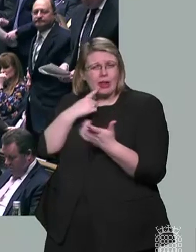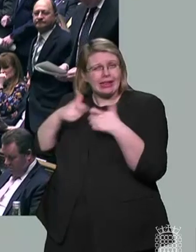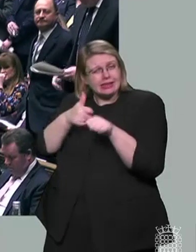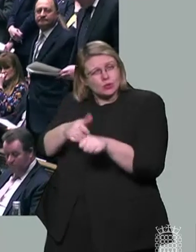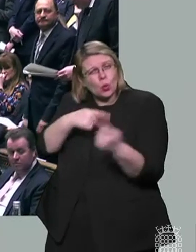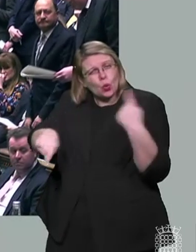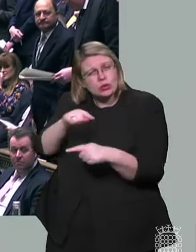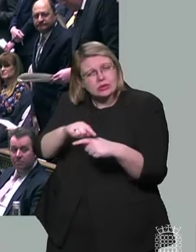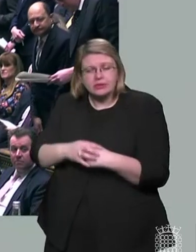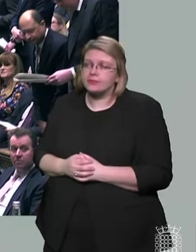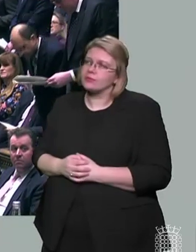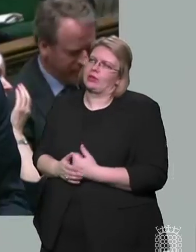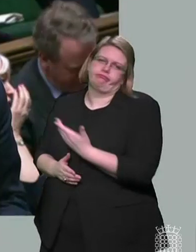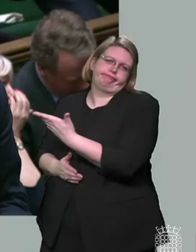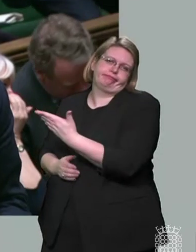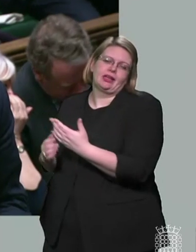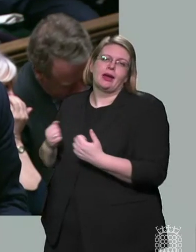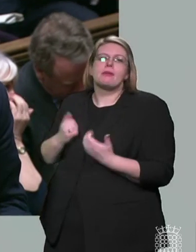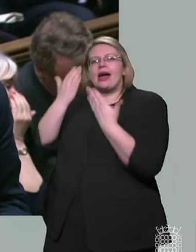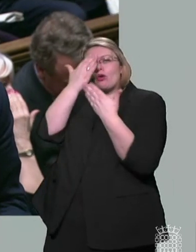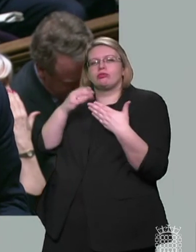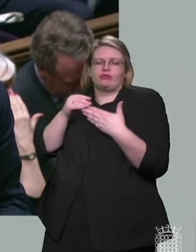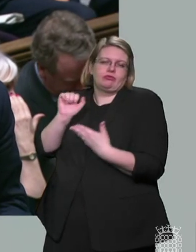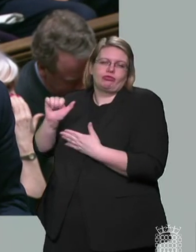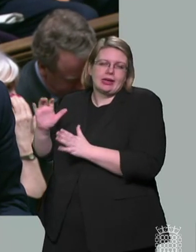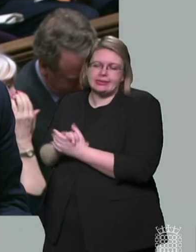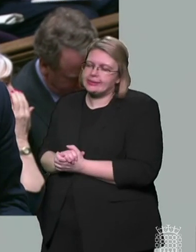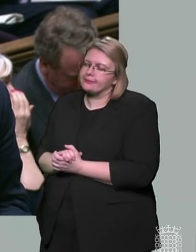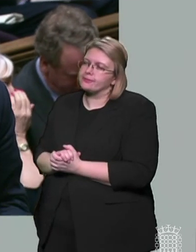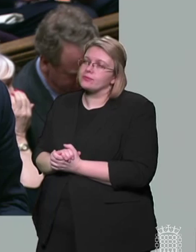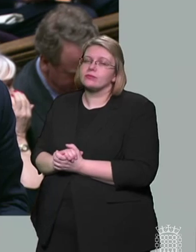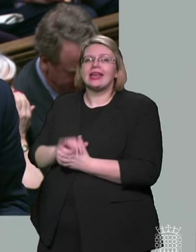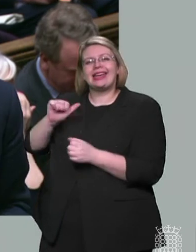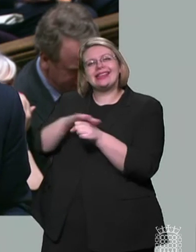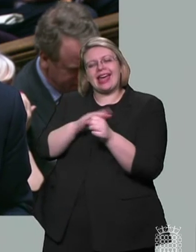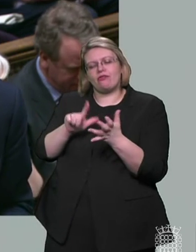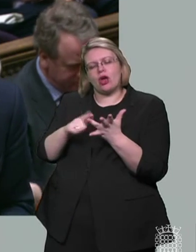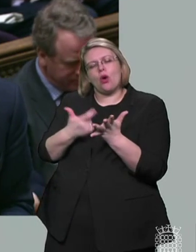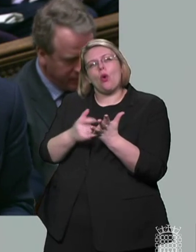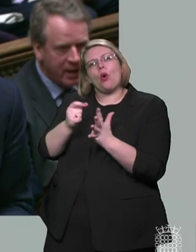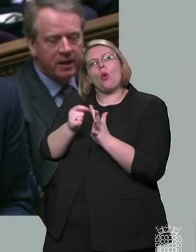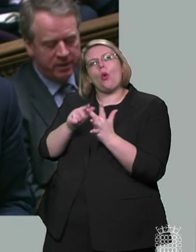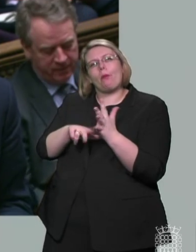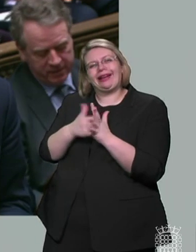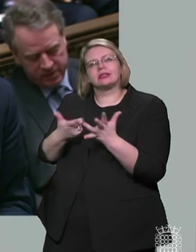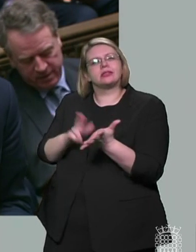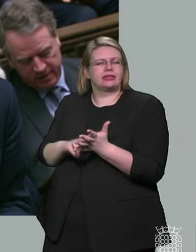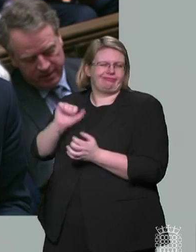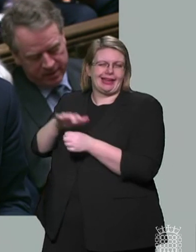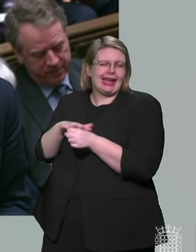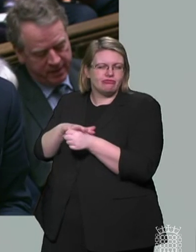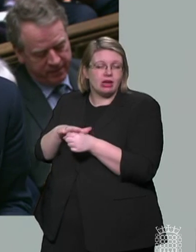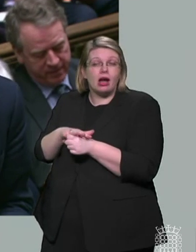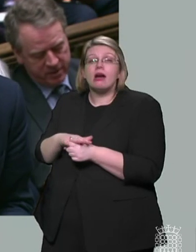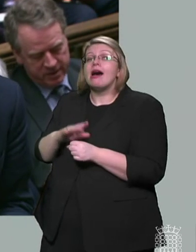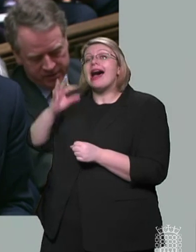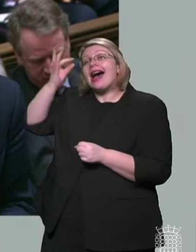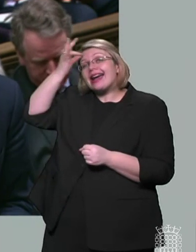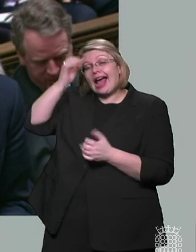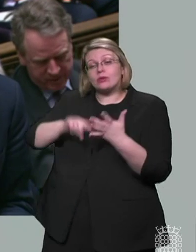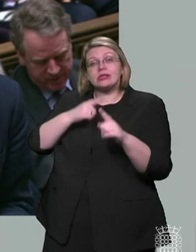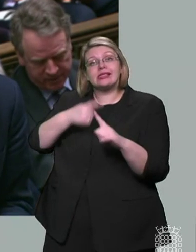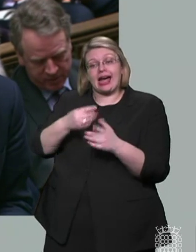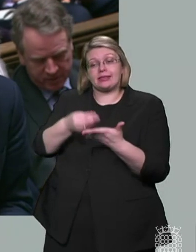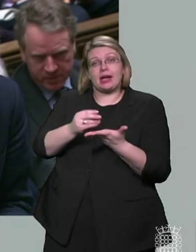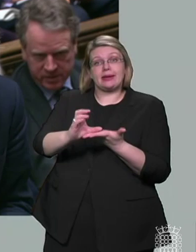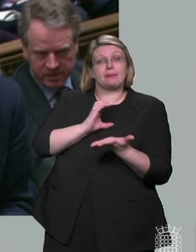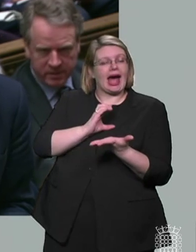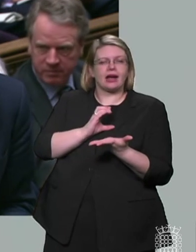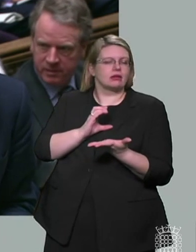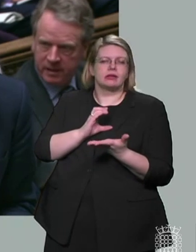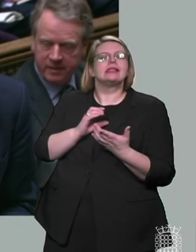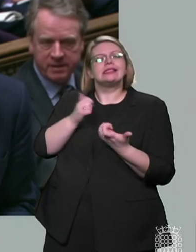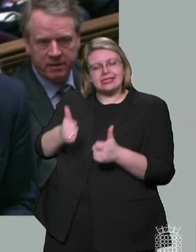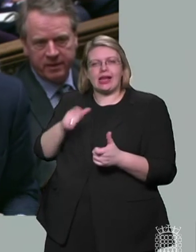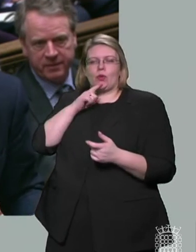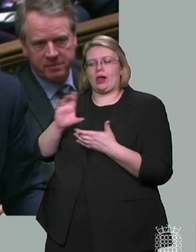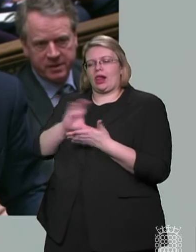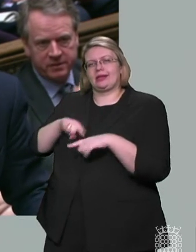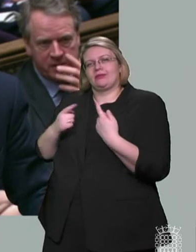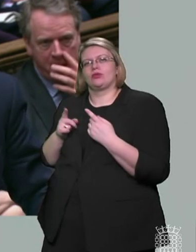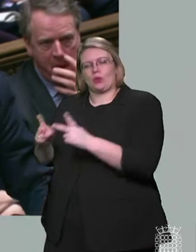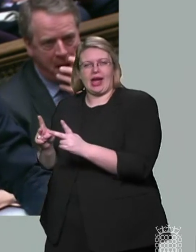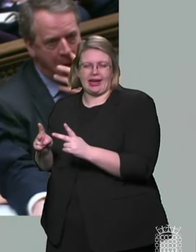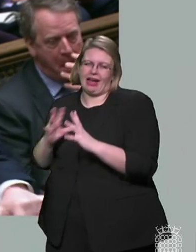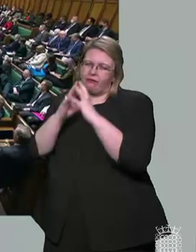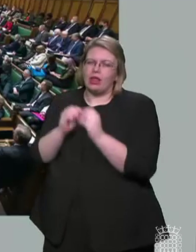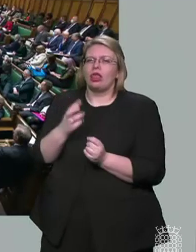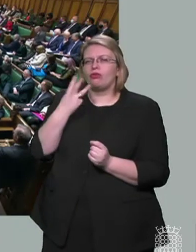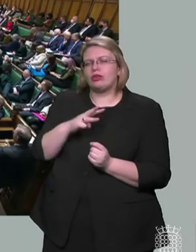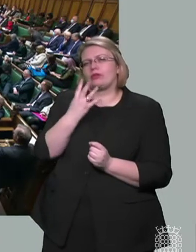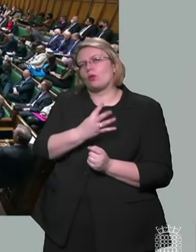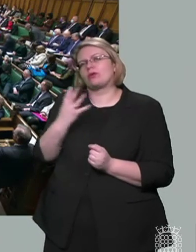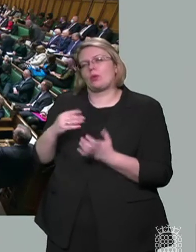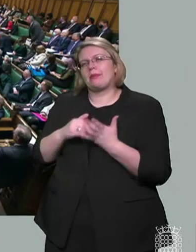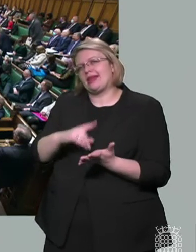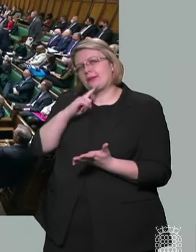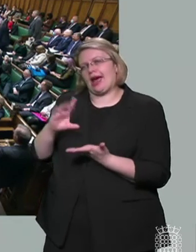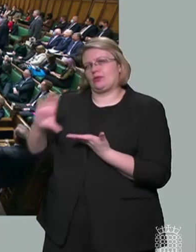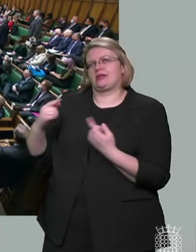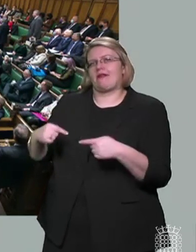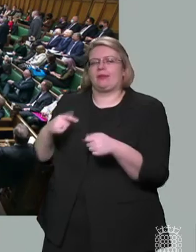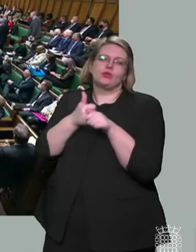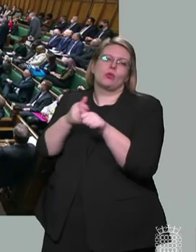My honourable Friend is absolutely right. I can tell him that the people of Orpington and elsewhere will receive support if they do not qualify for the council tax rebate from the £144 million fund that he rightly mentions.